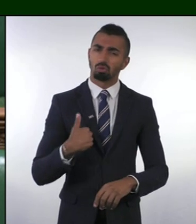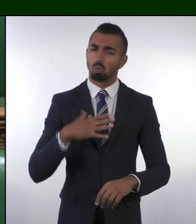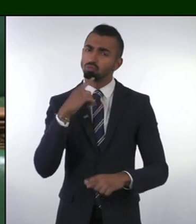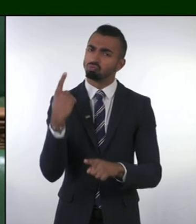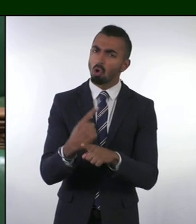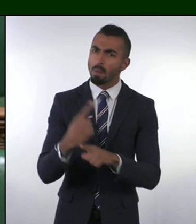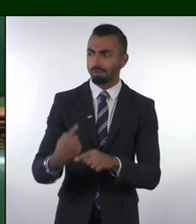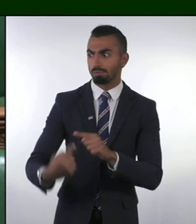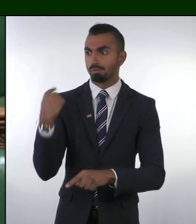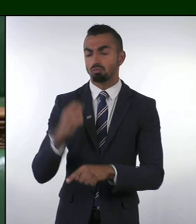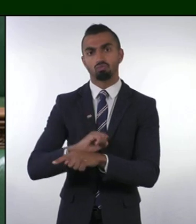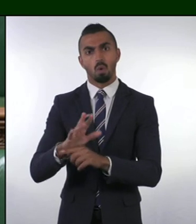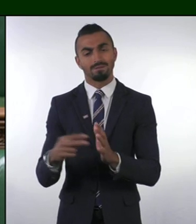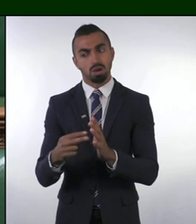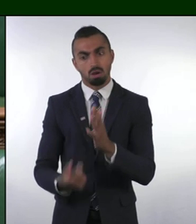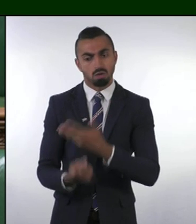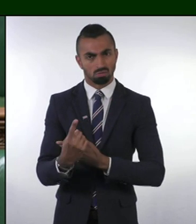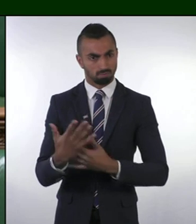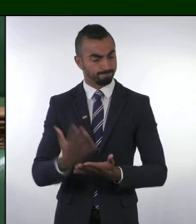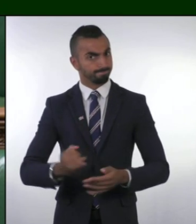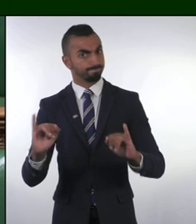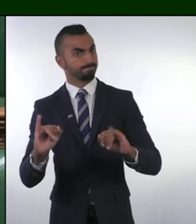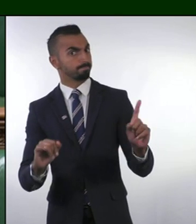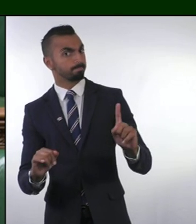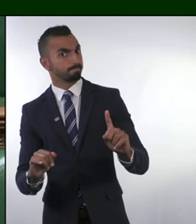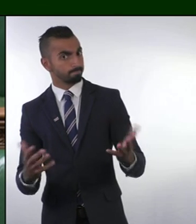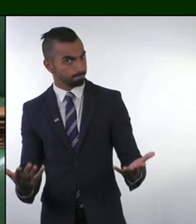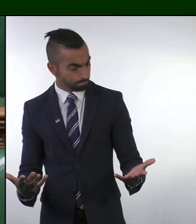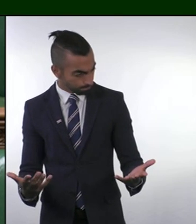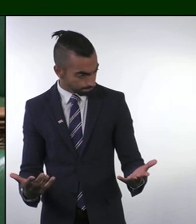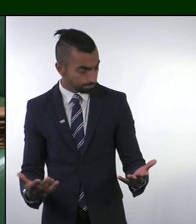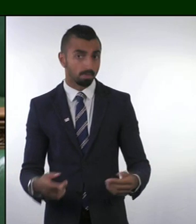Our economic response to coronavirus is moving through three phases.